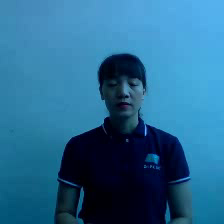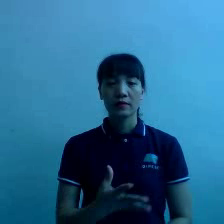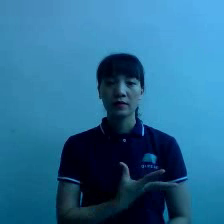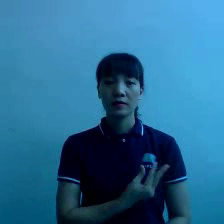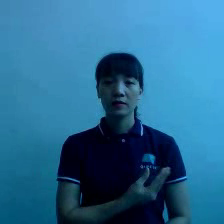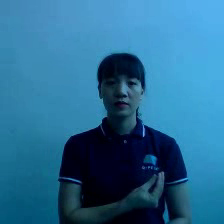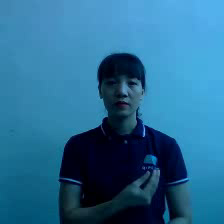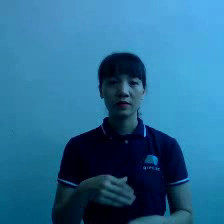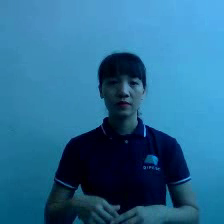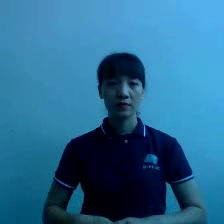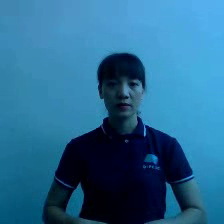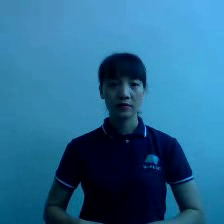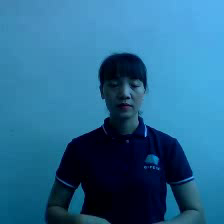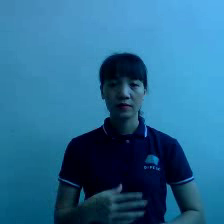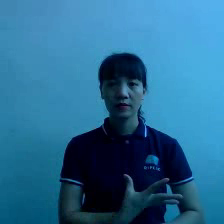Xúc động